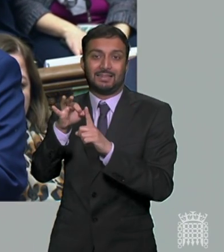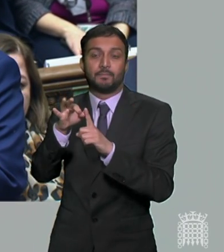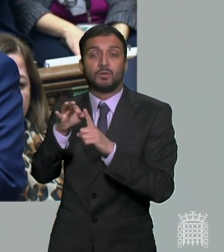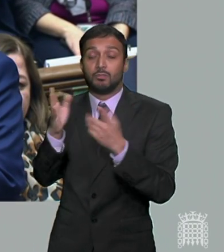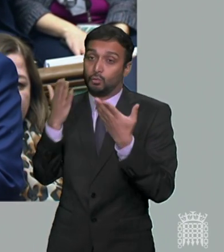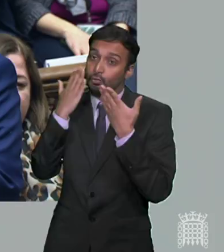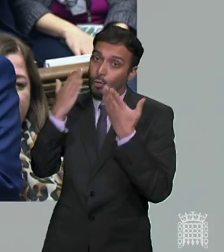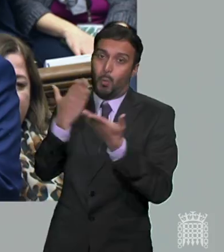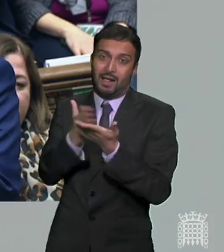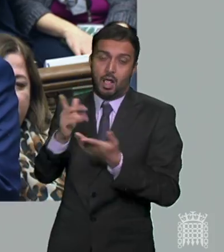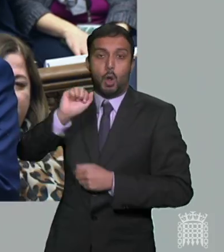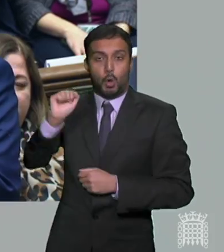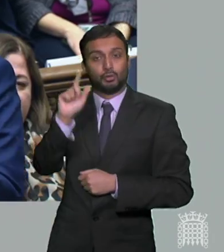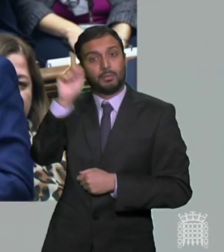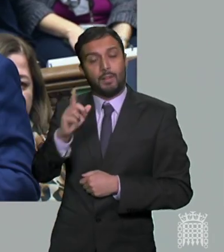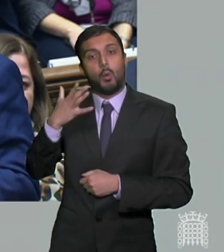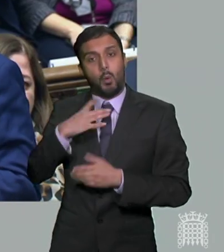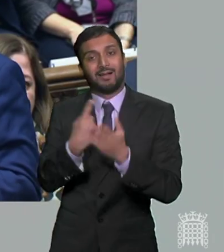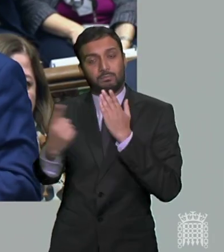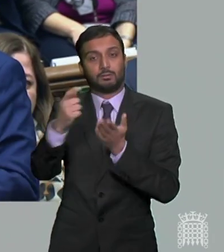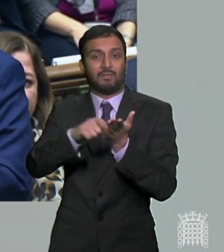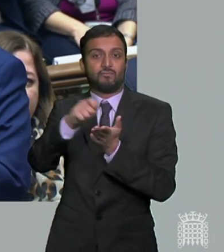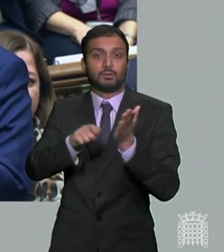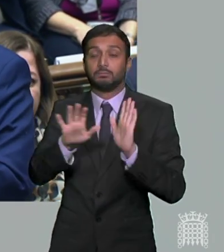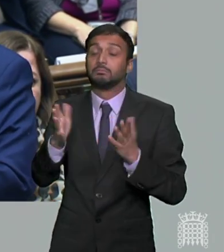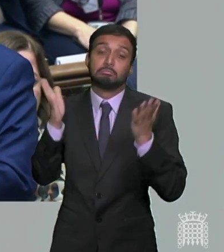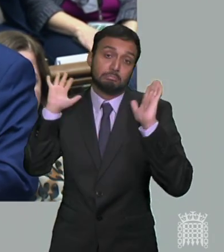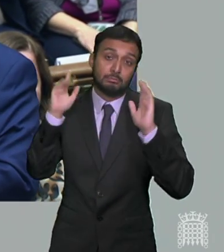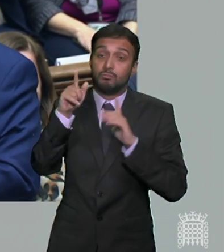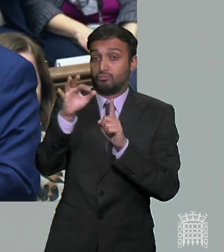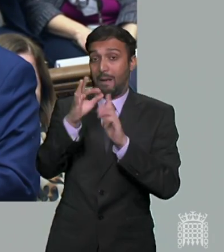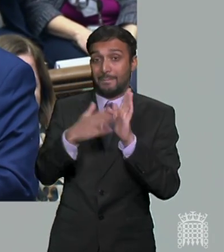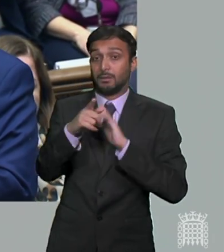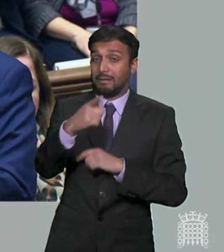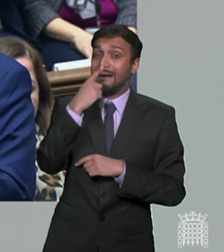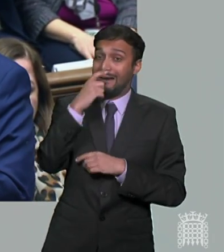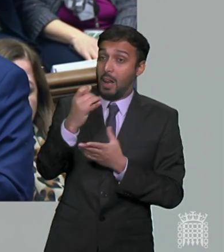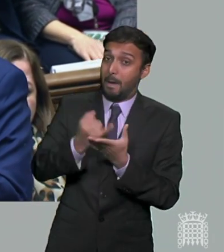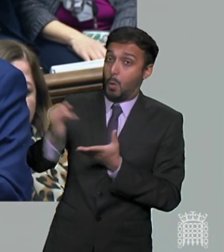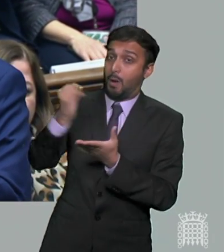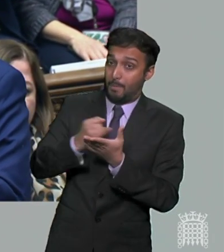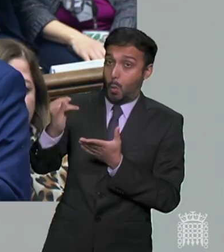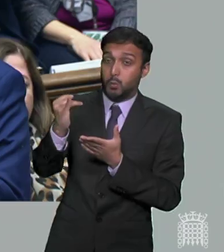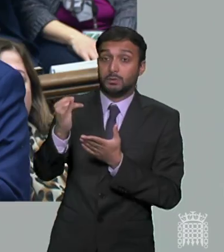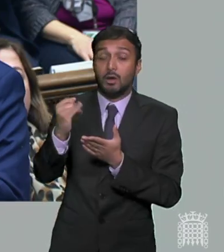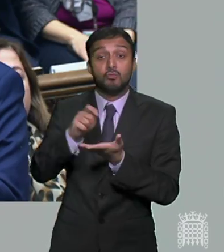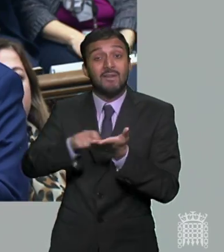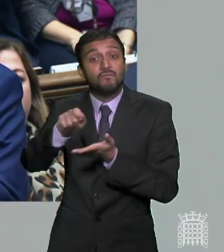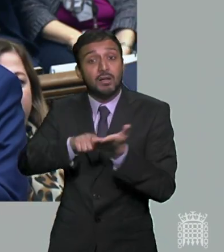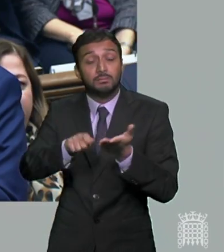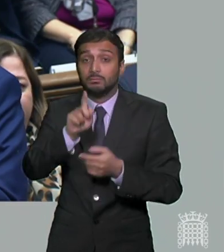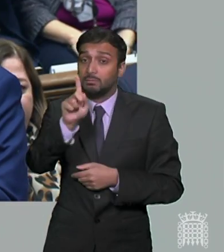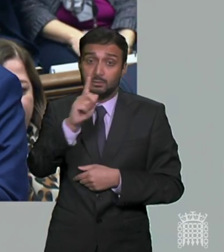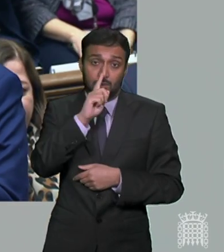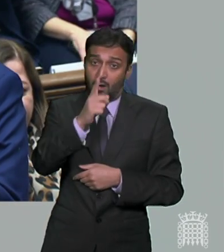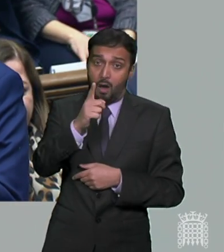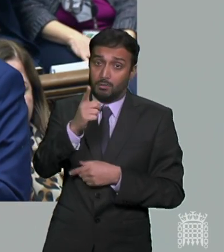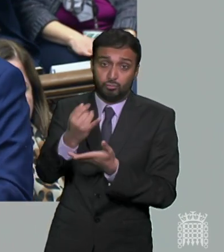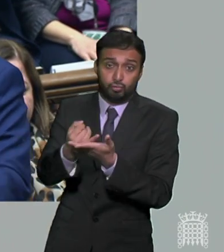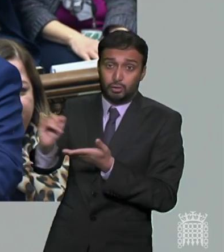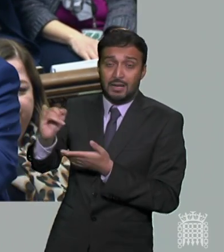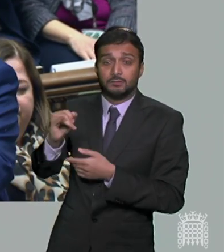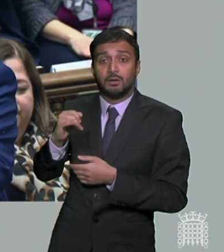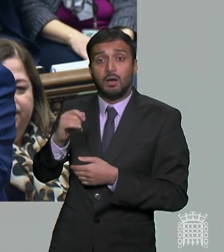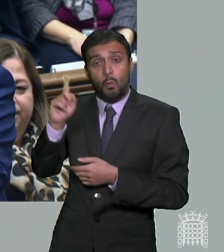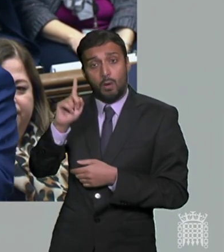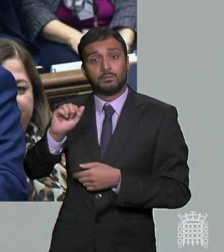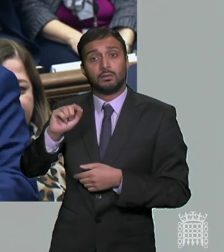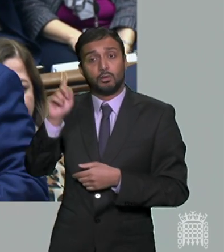The Prime Minister has every right to oppose independence; he has no right to deny democracy to the people of Scotland.